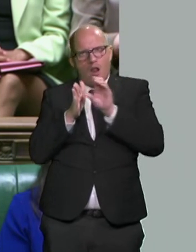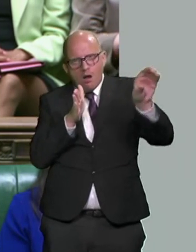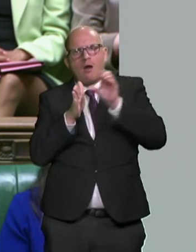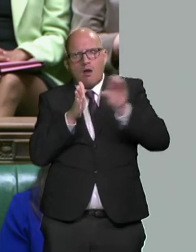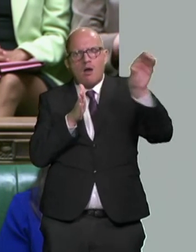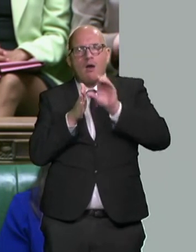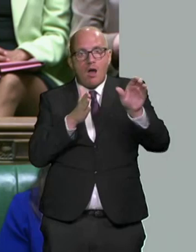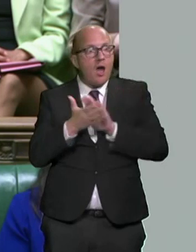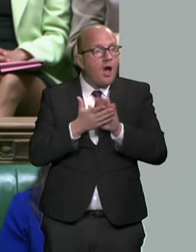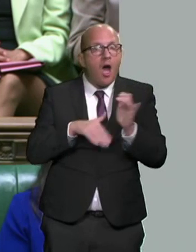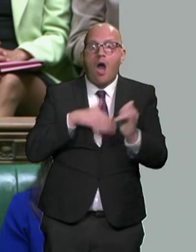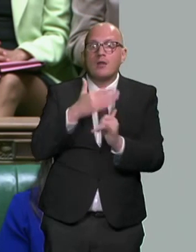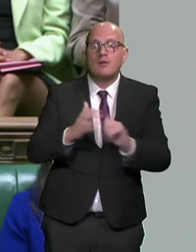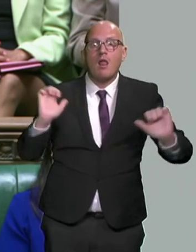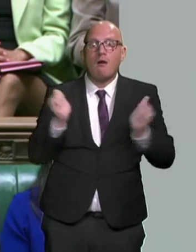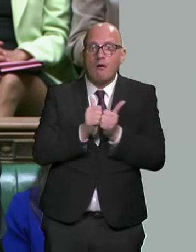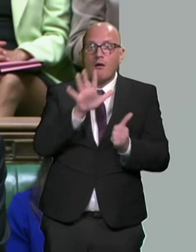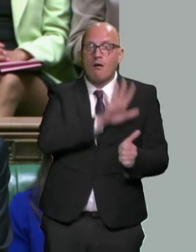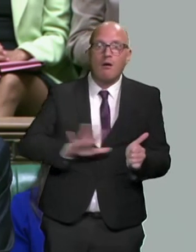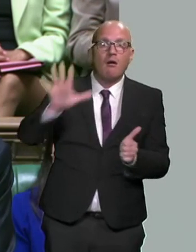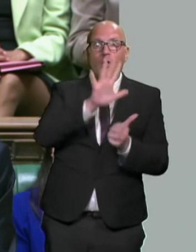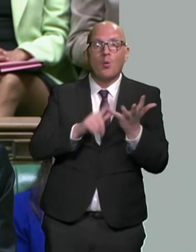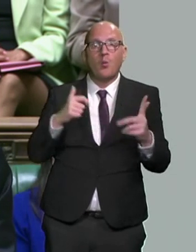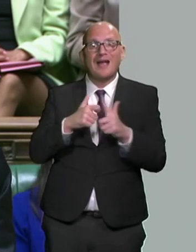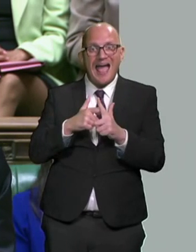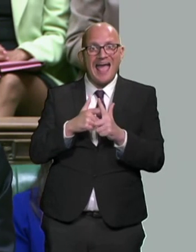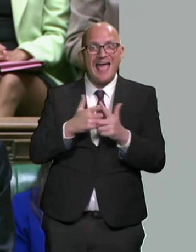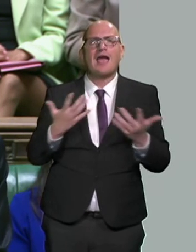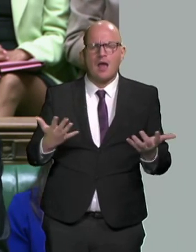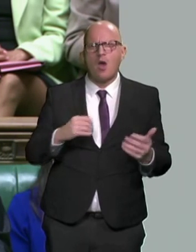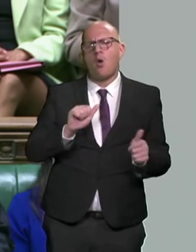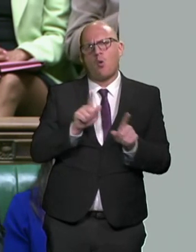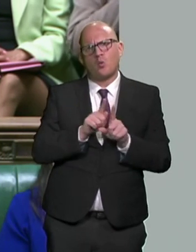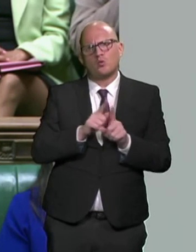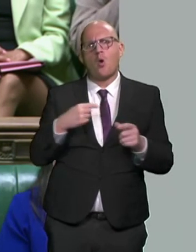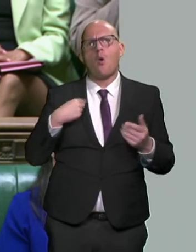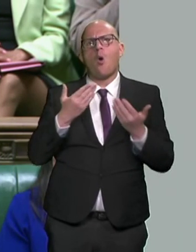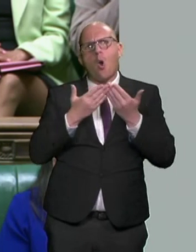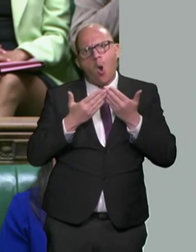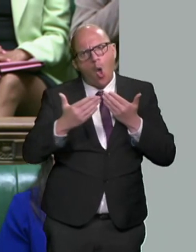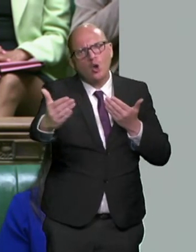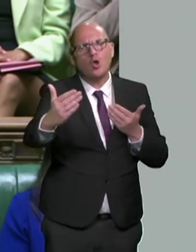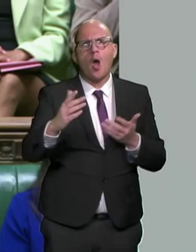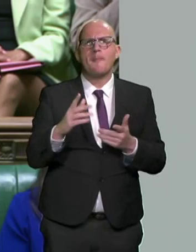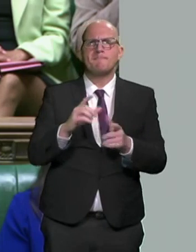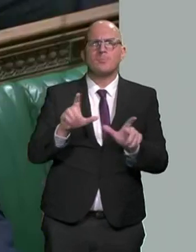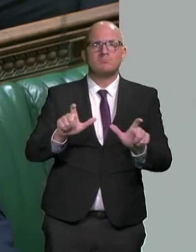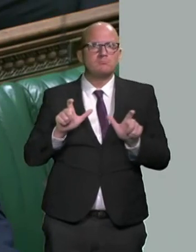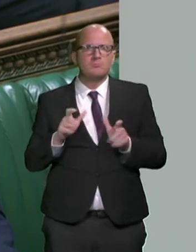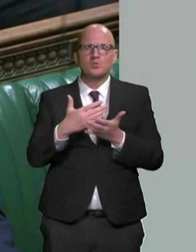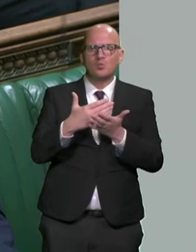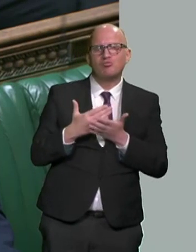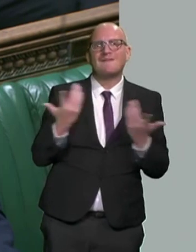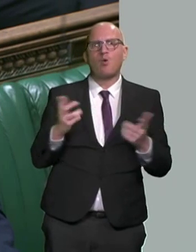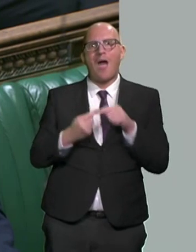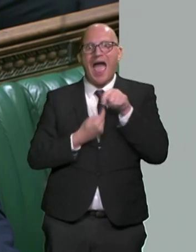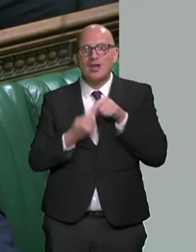The Prime Minister will bring forward further measures to reinforce our long-term energy security in the coming weeks.